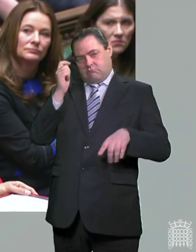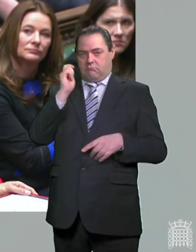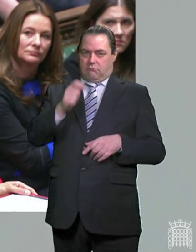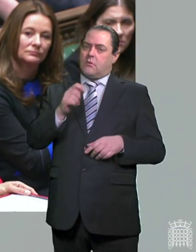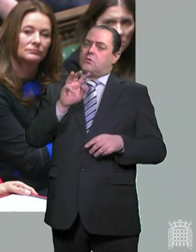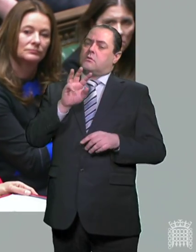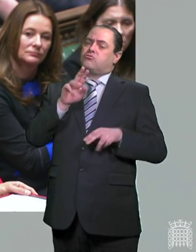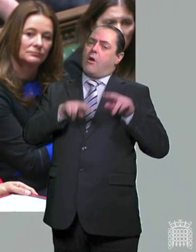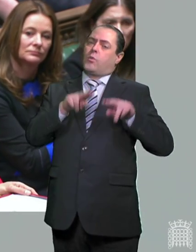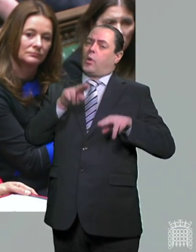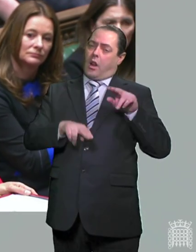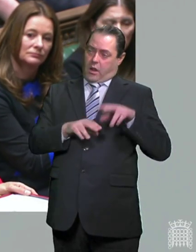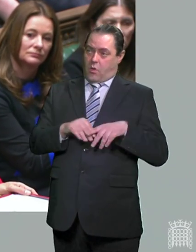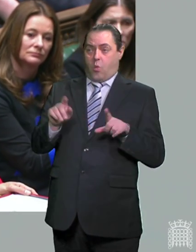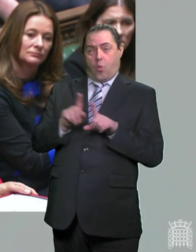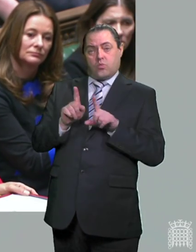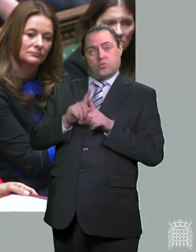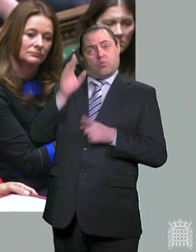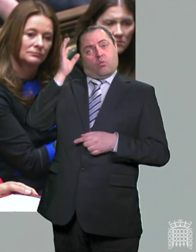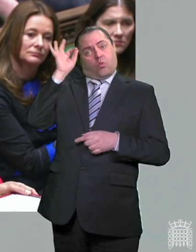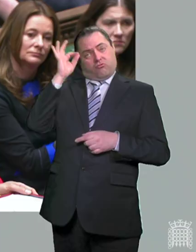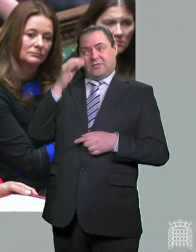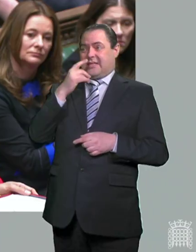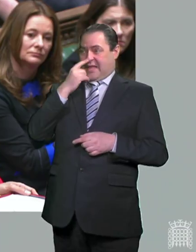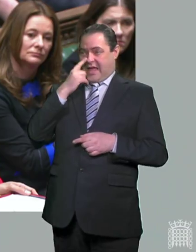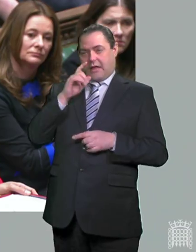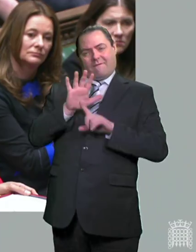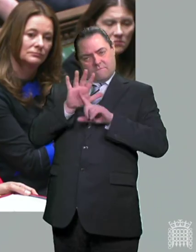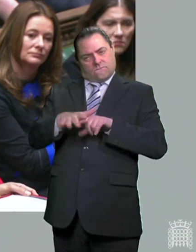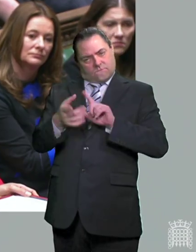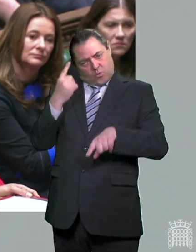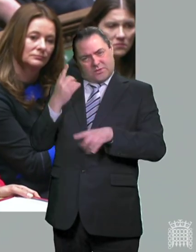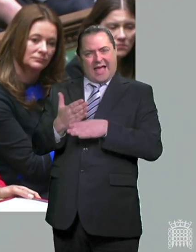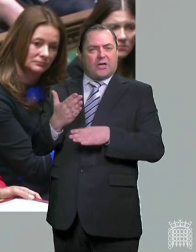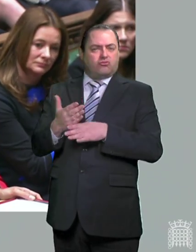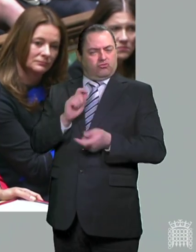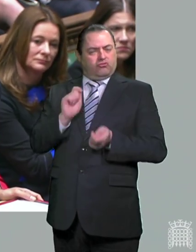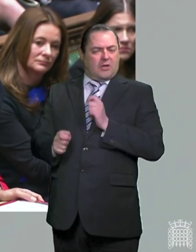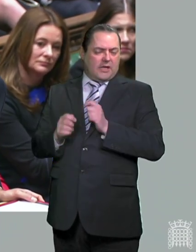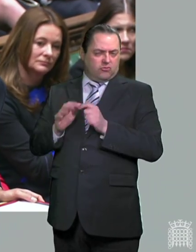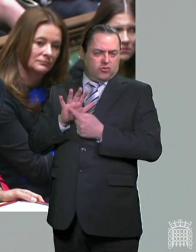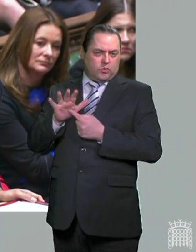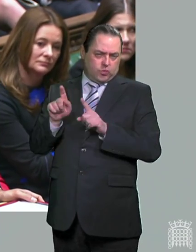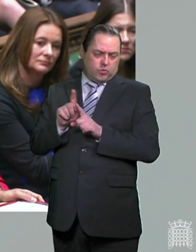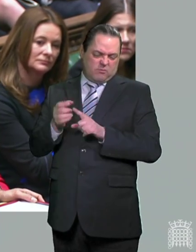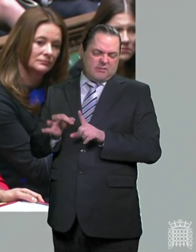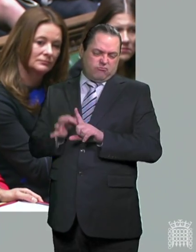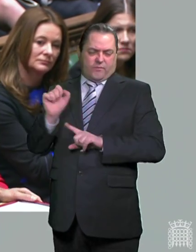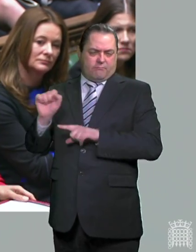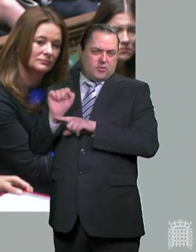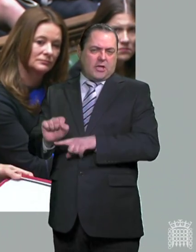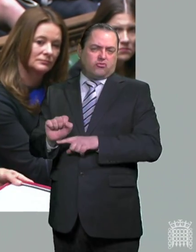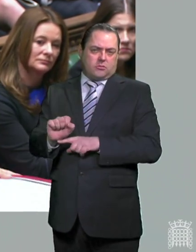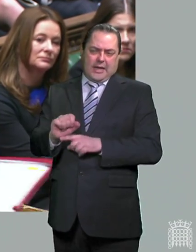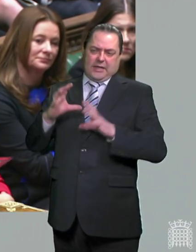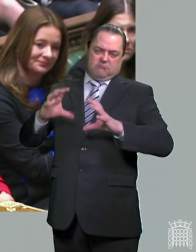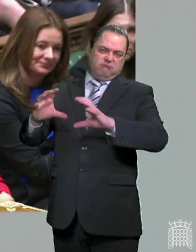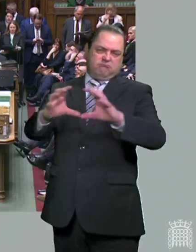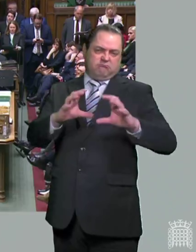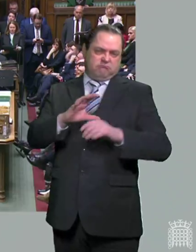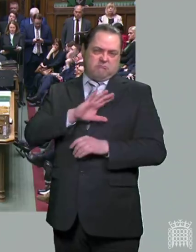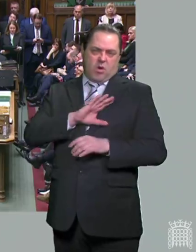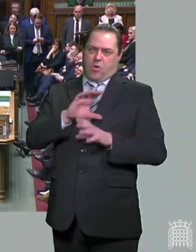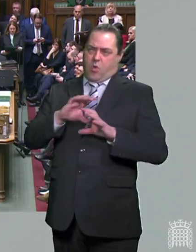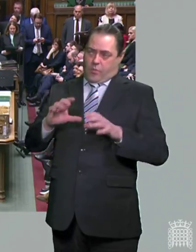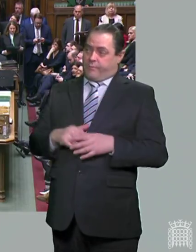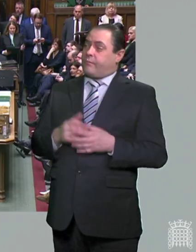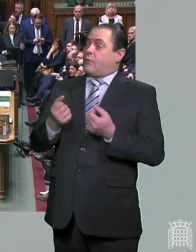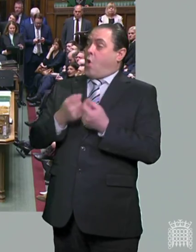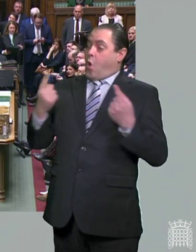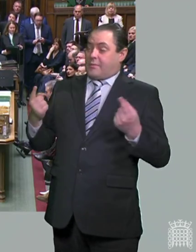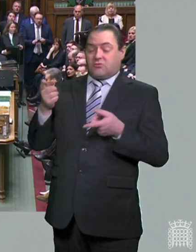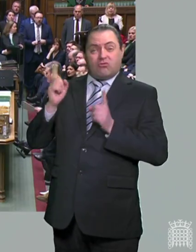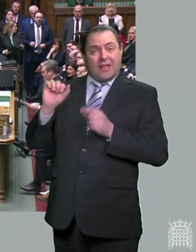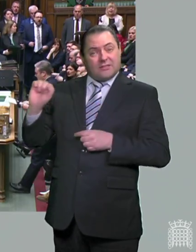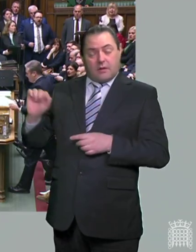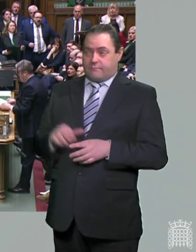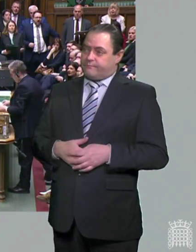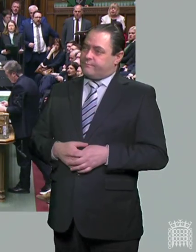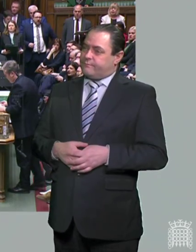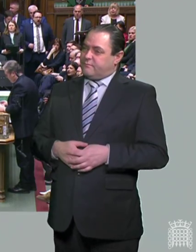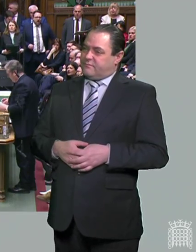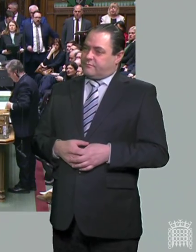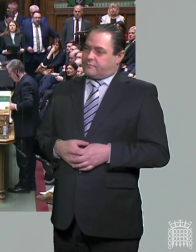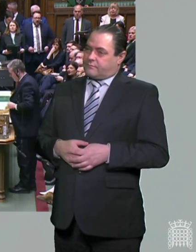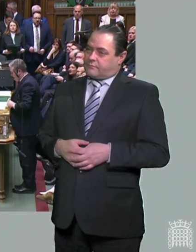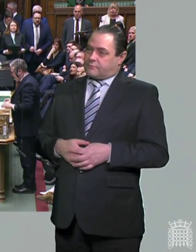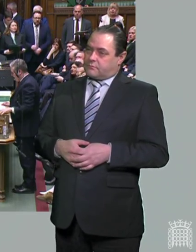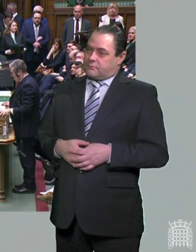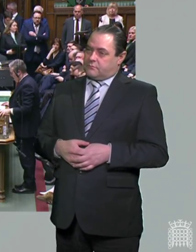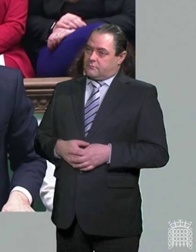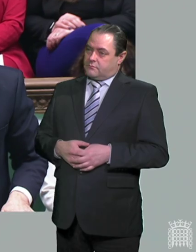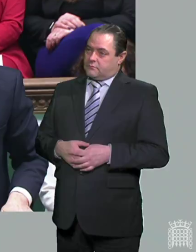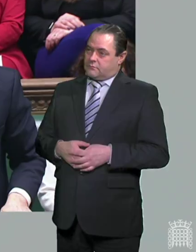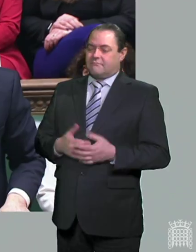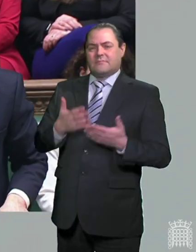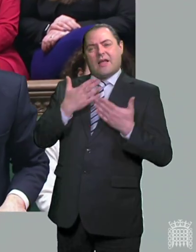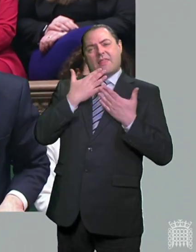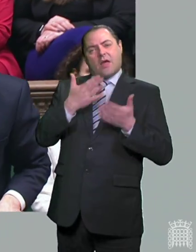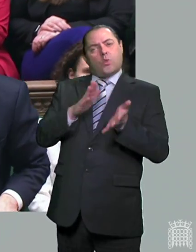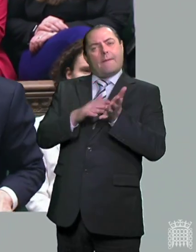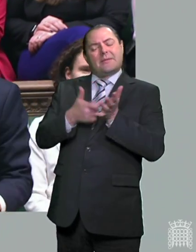Local authorities also now have powers to take enforcement action, and we will continue to support them to improve protection for park home residents everywhere.